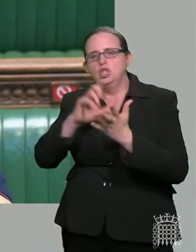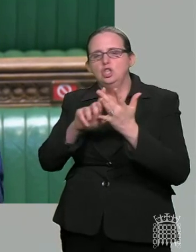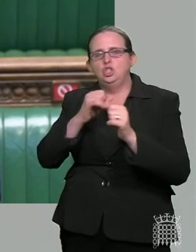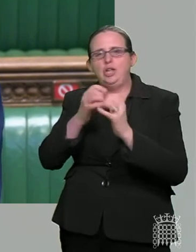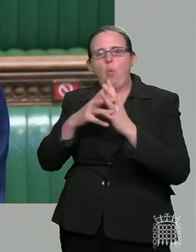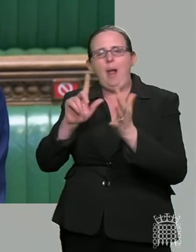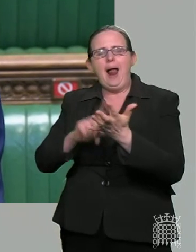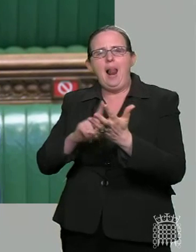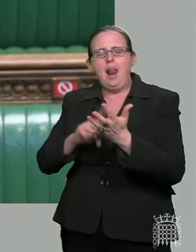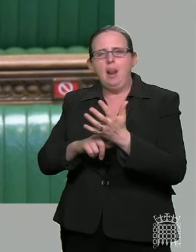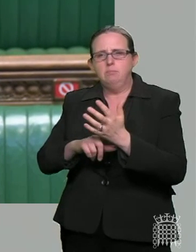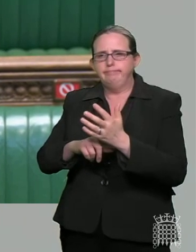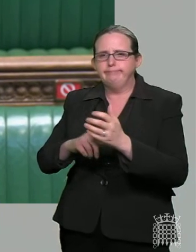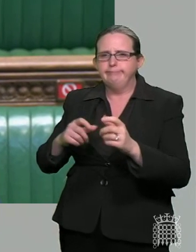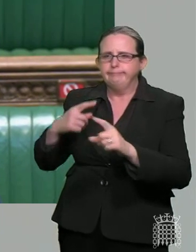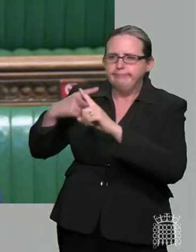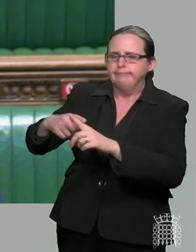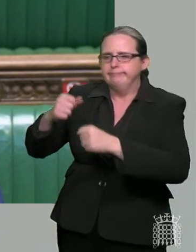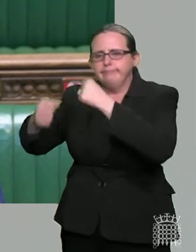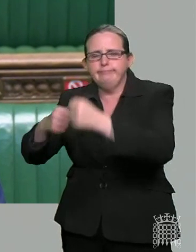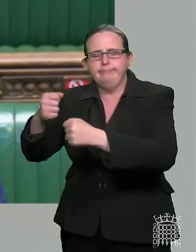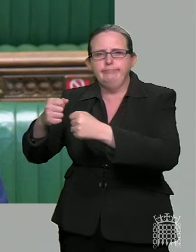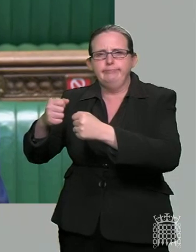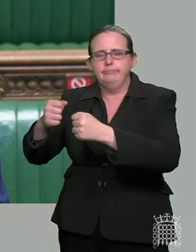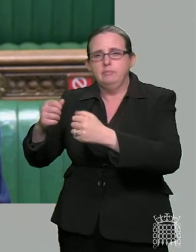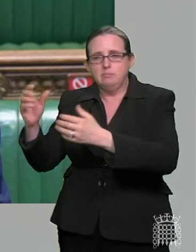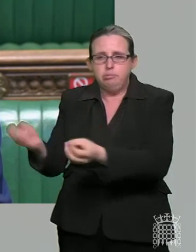Many of us will have seen the appalling incident in Golders Green.